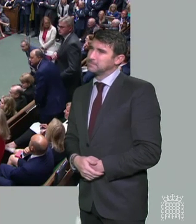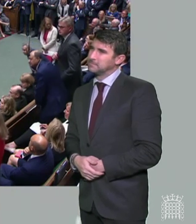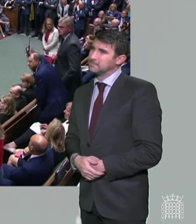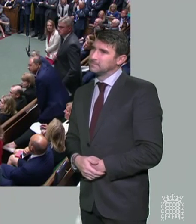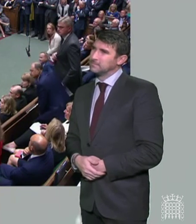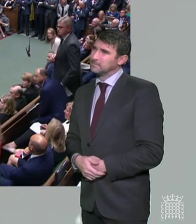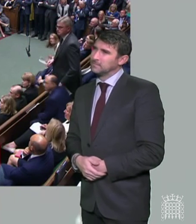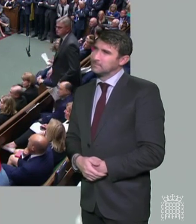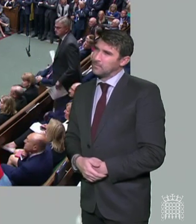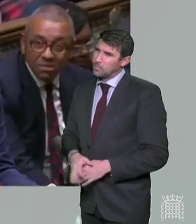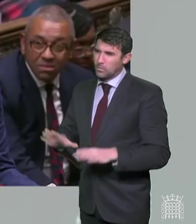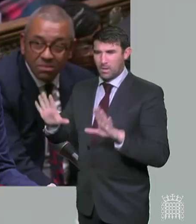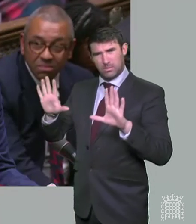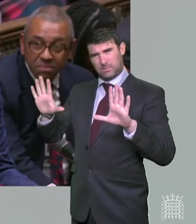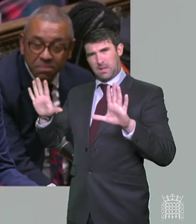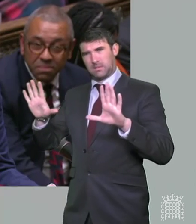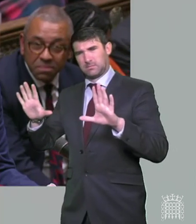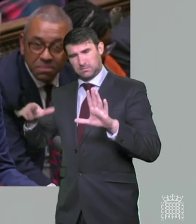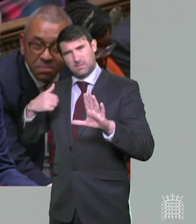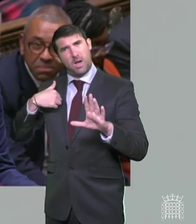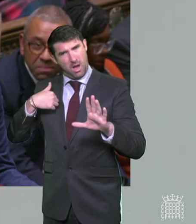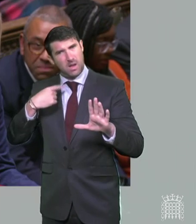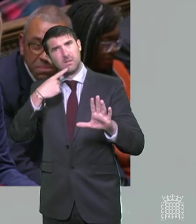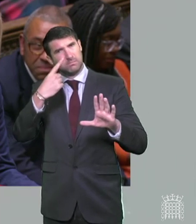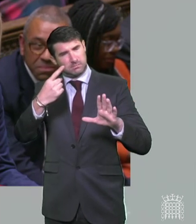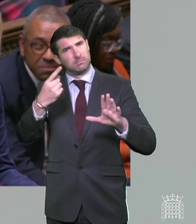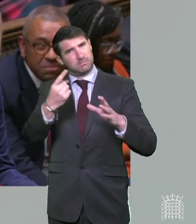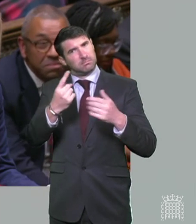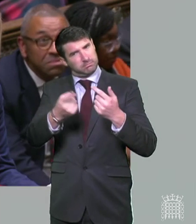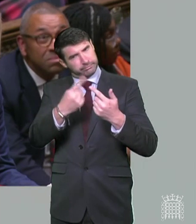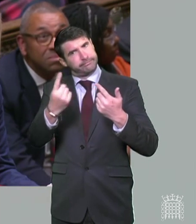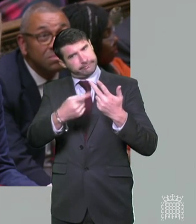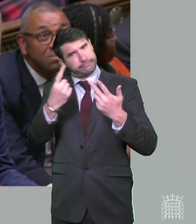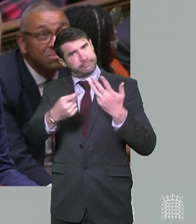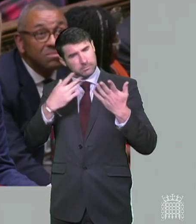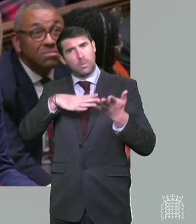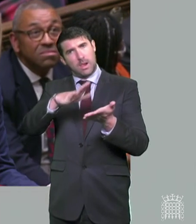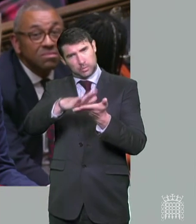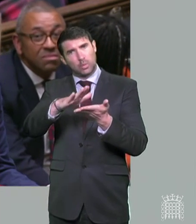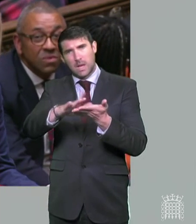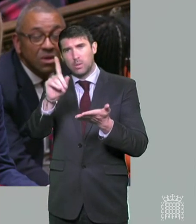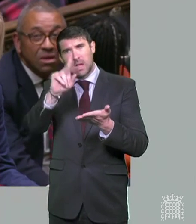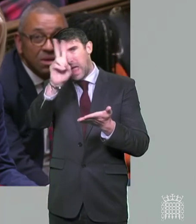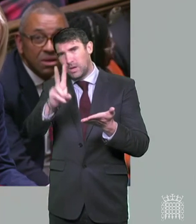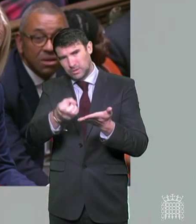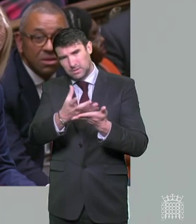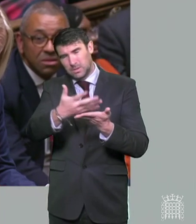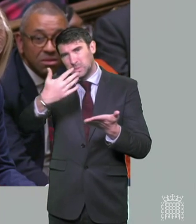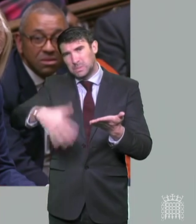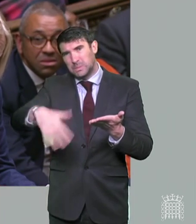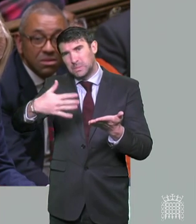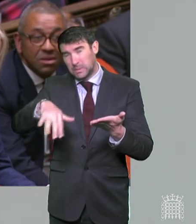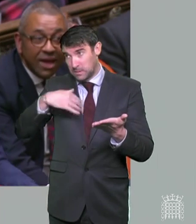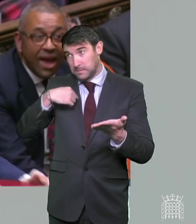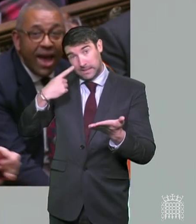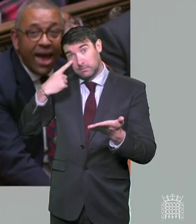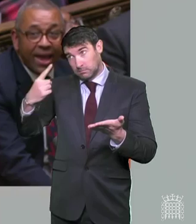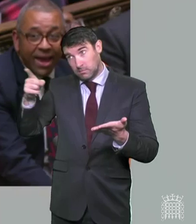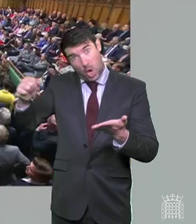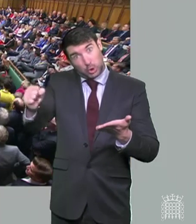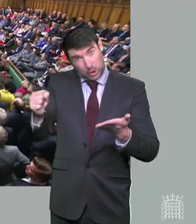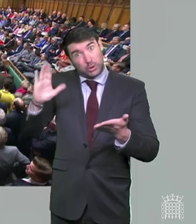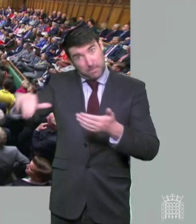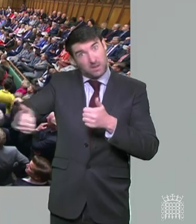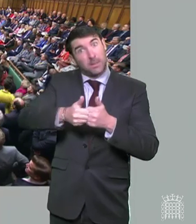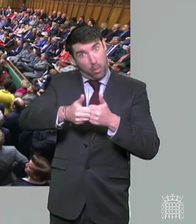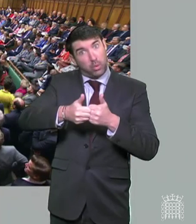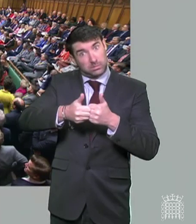I am determined to tackle the issues we face in energy, and I look forward to the Scottish Government playing their part by building new nuclear power stations.